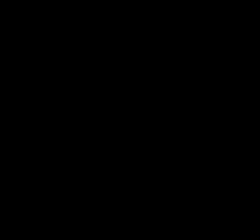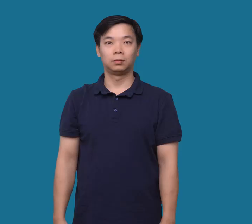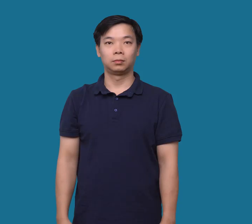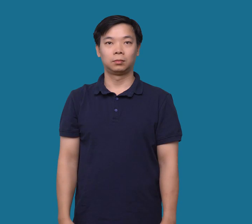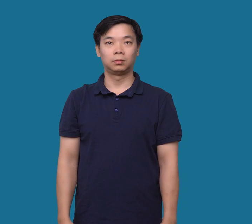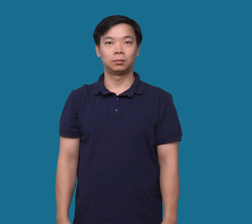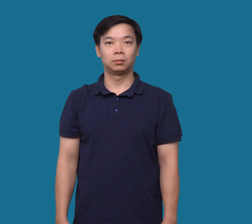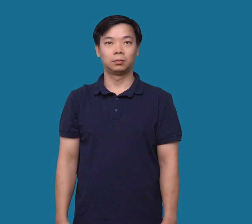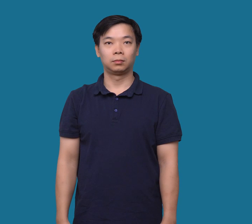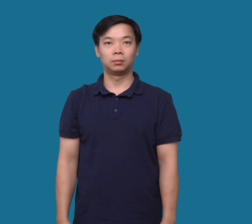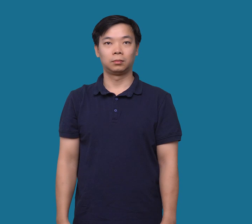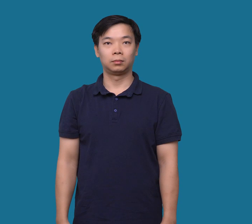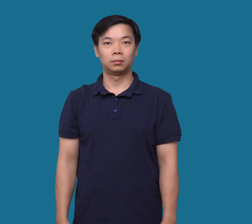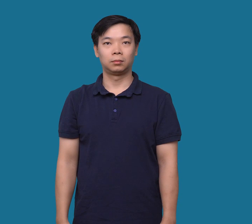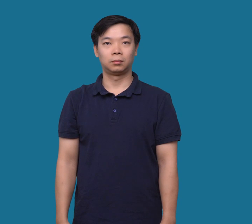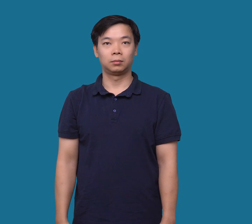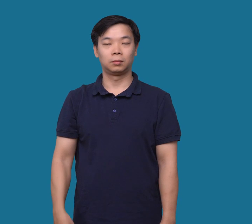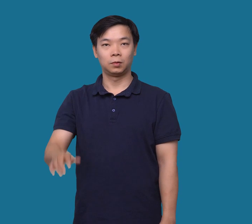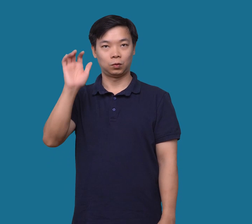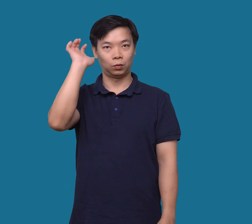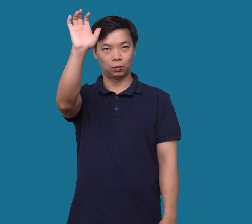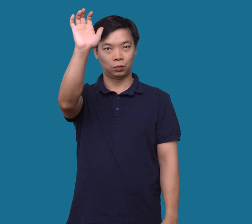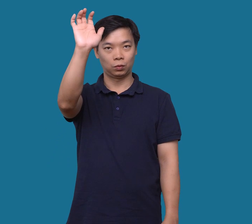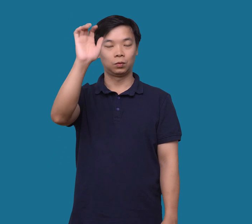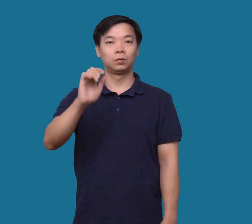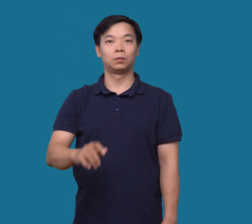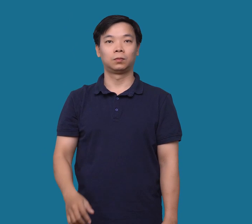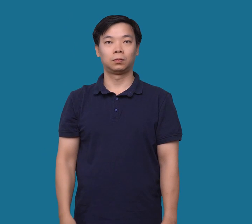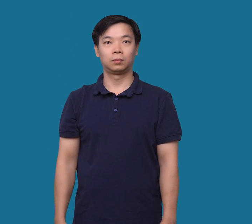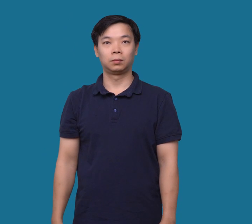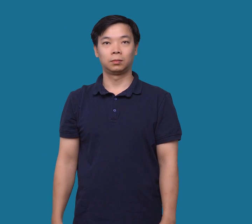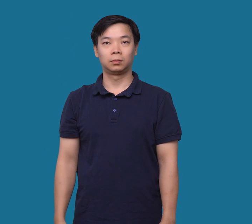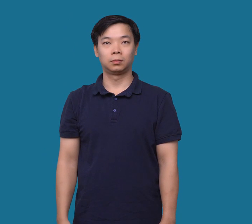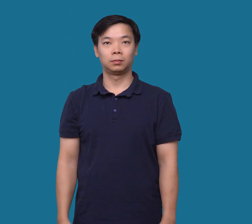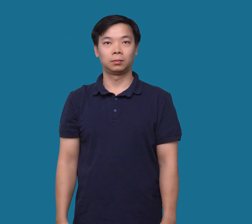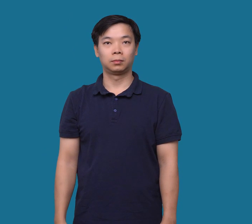trước